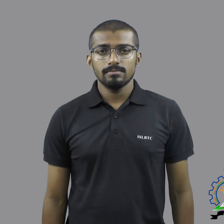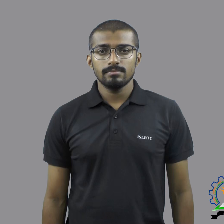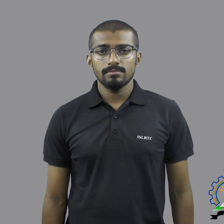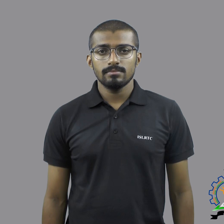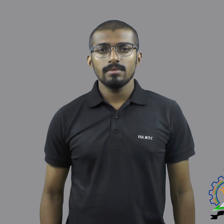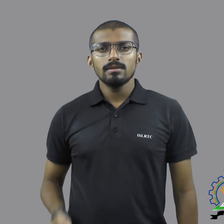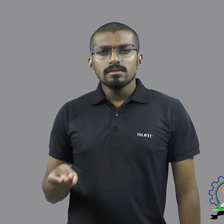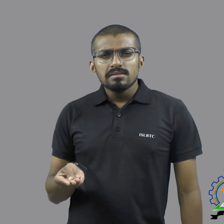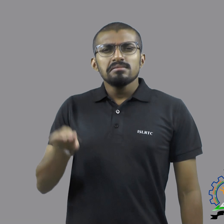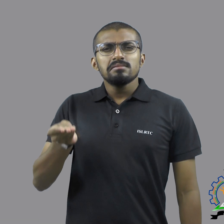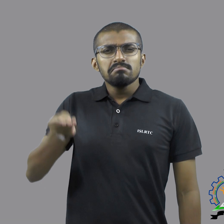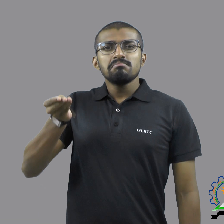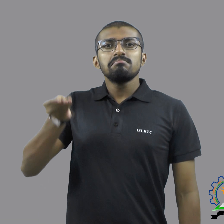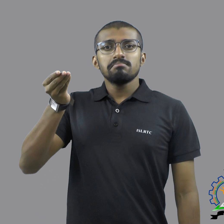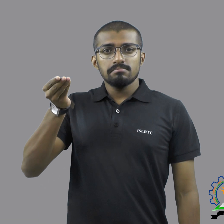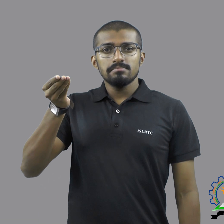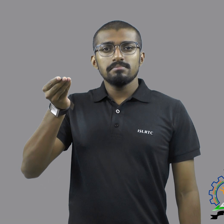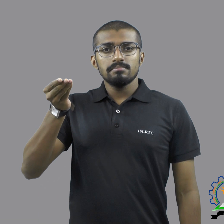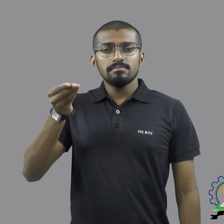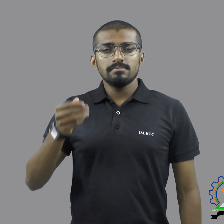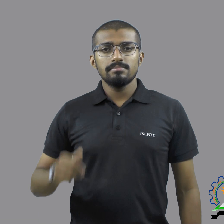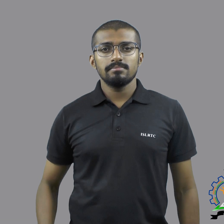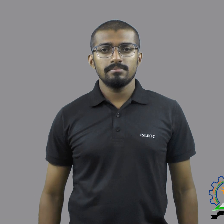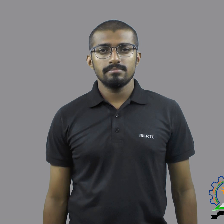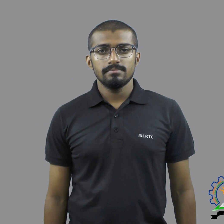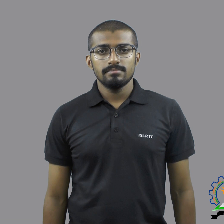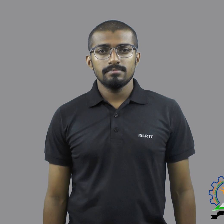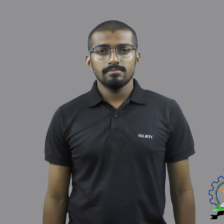Increase Augment